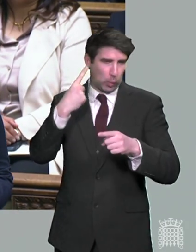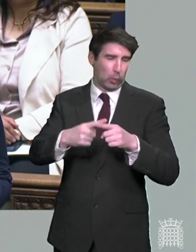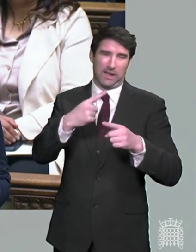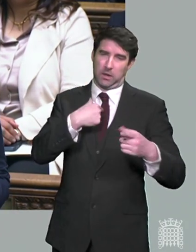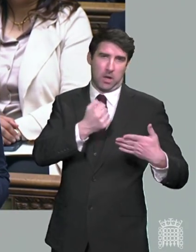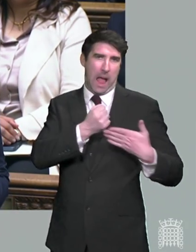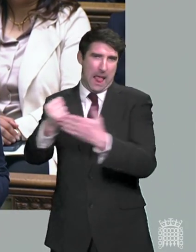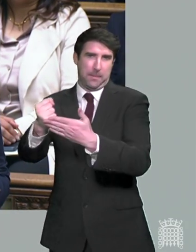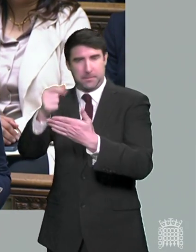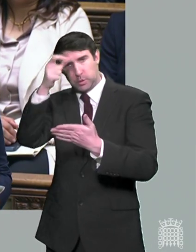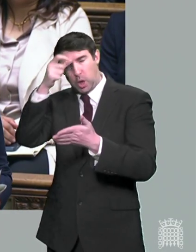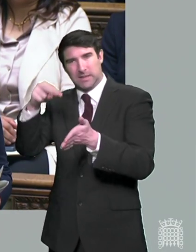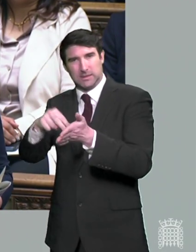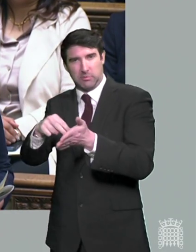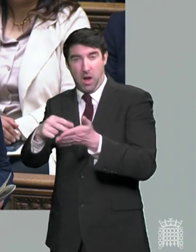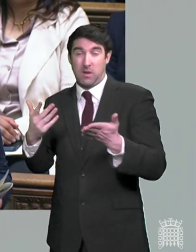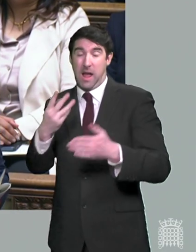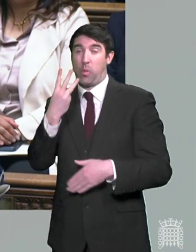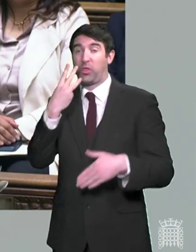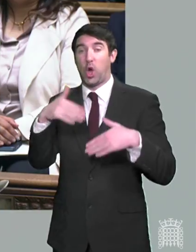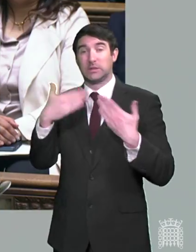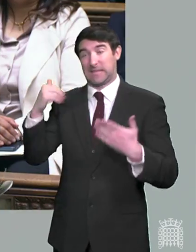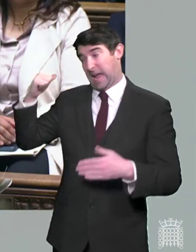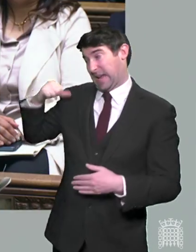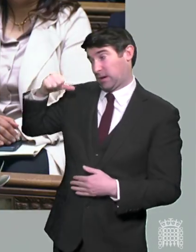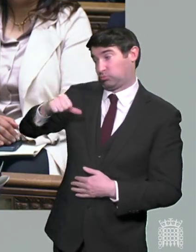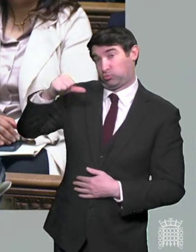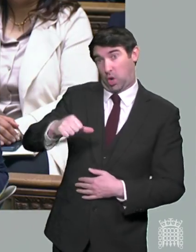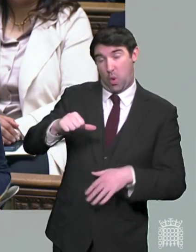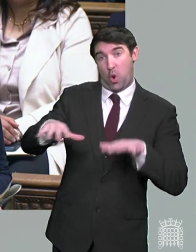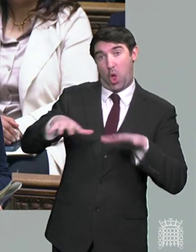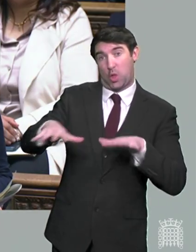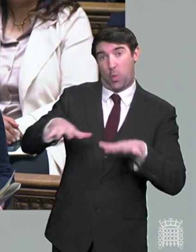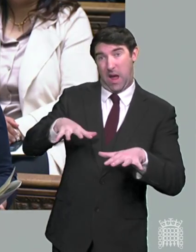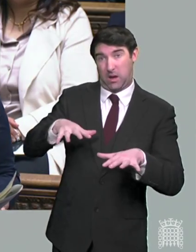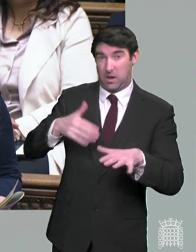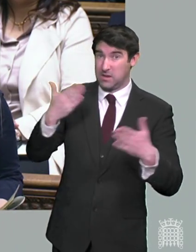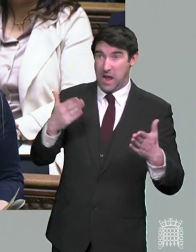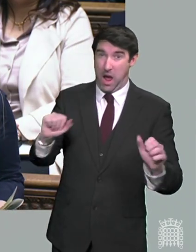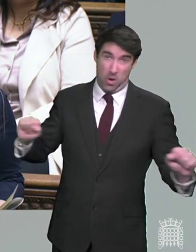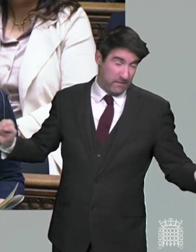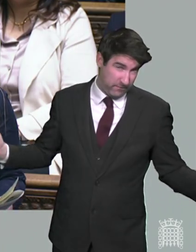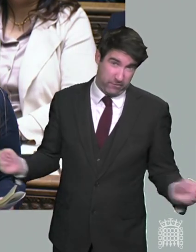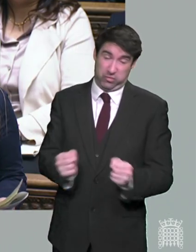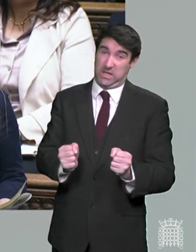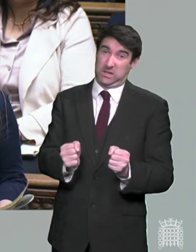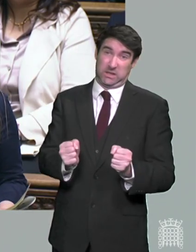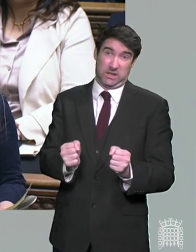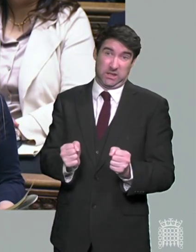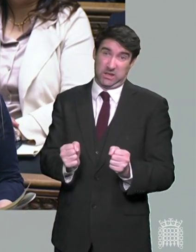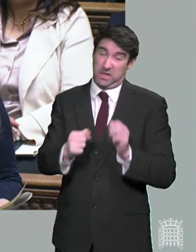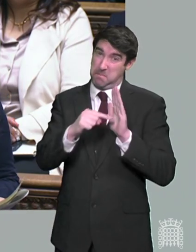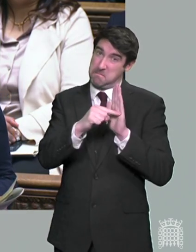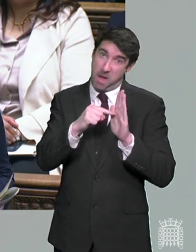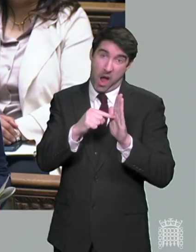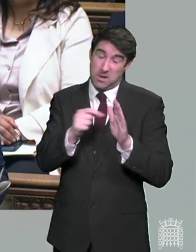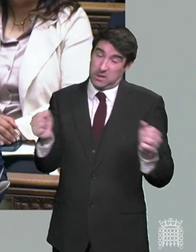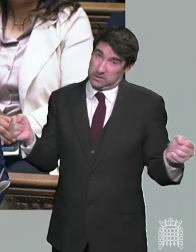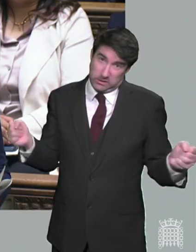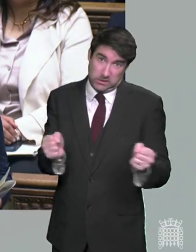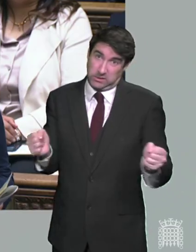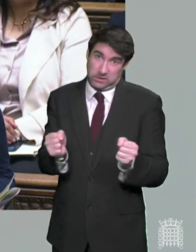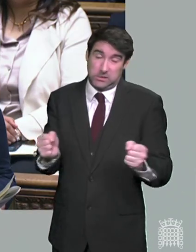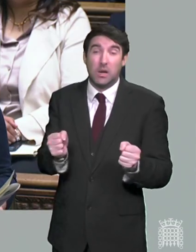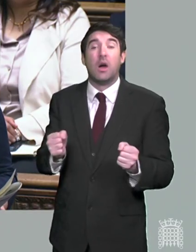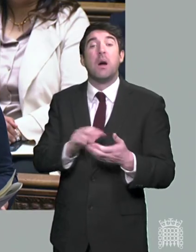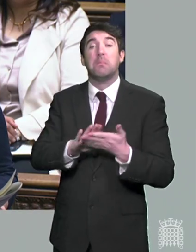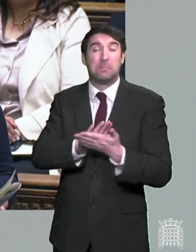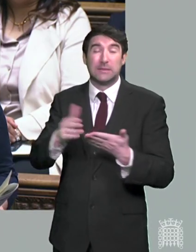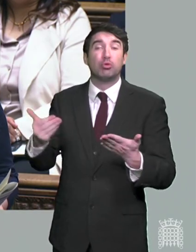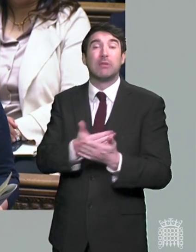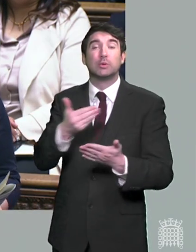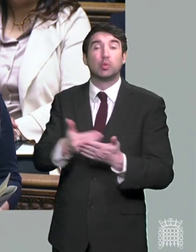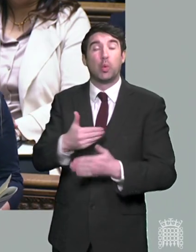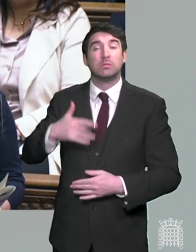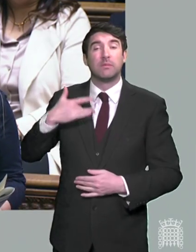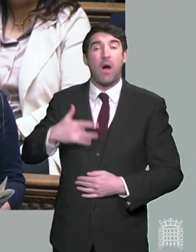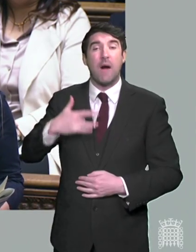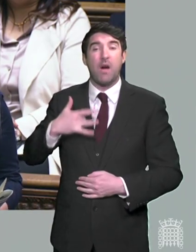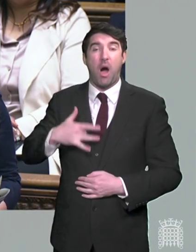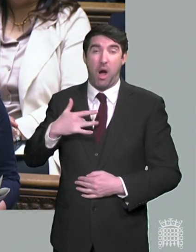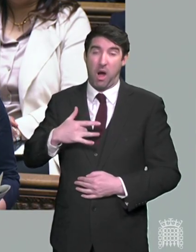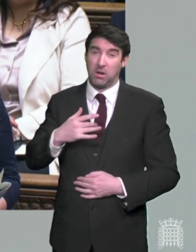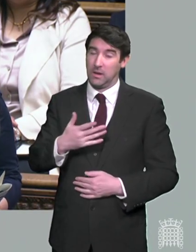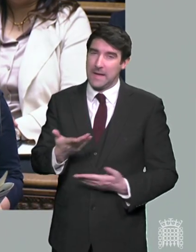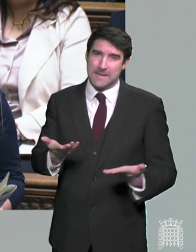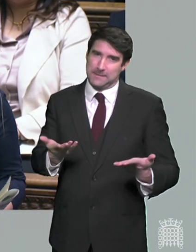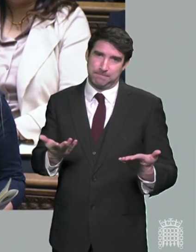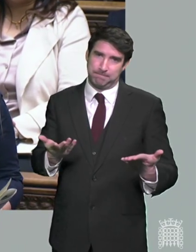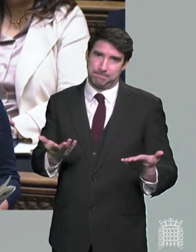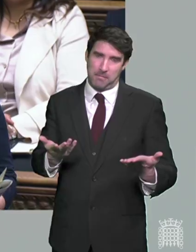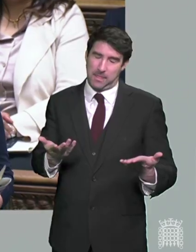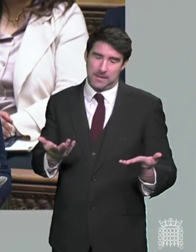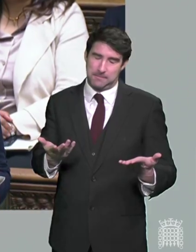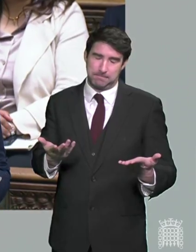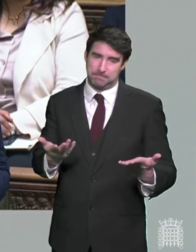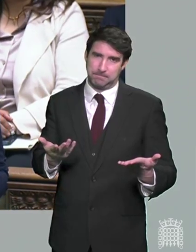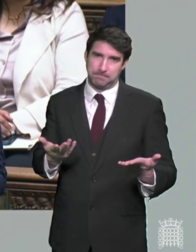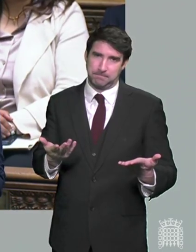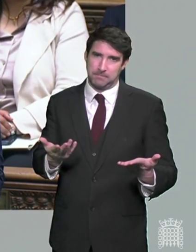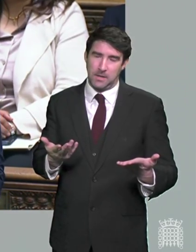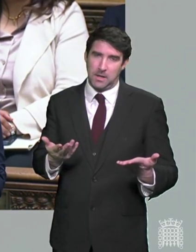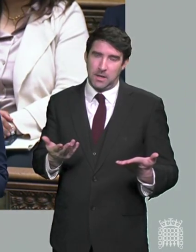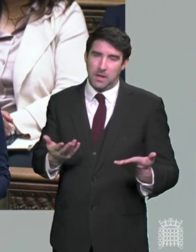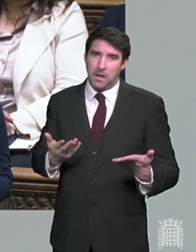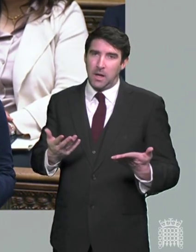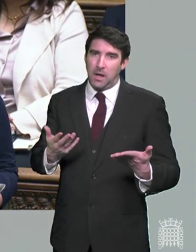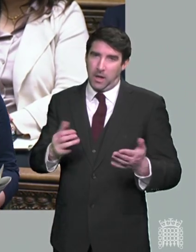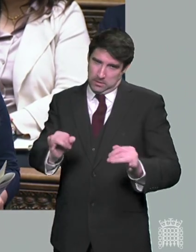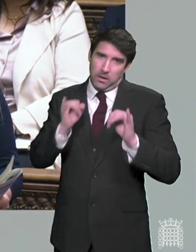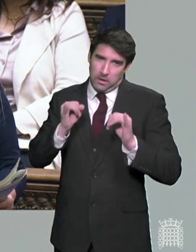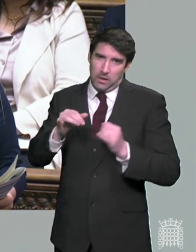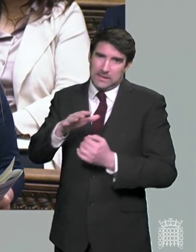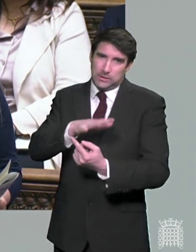But as we enter the third day of the earthquake, the bitter cold and unforgiving weather mean that pulling more survivors from the rubble becomes less and less likely, and the immediate humanitarian impact is devastating.